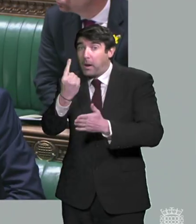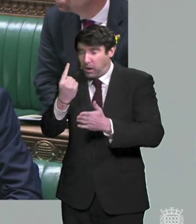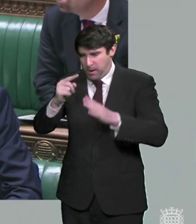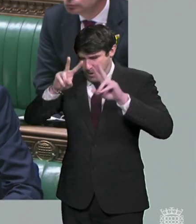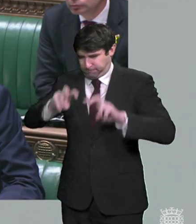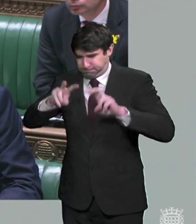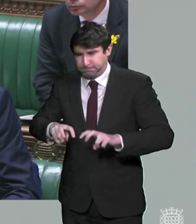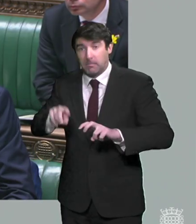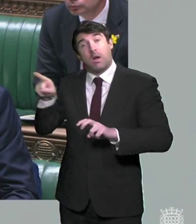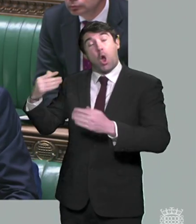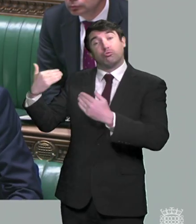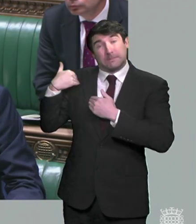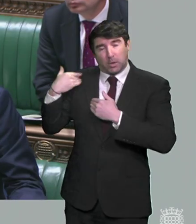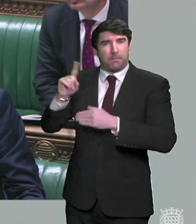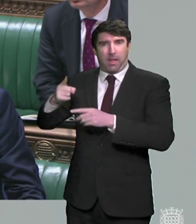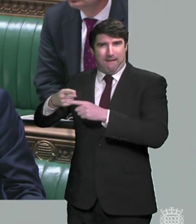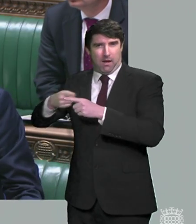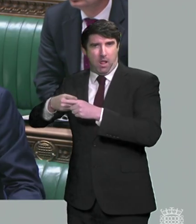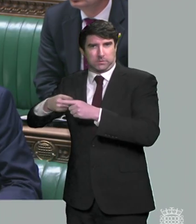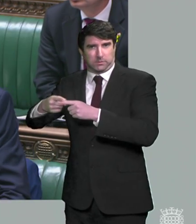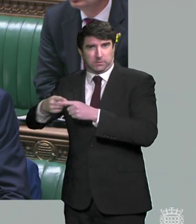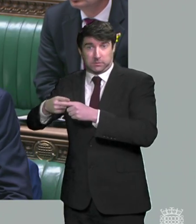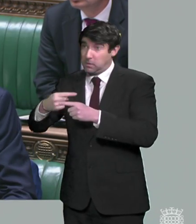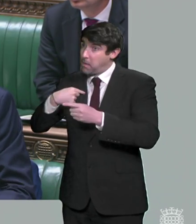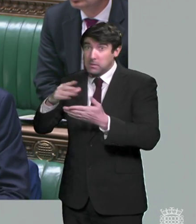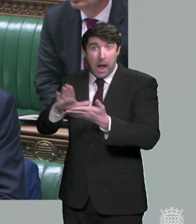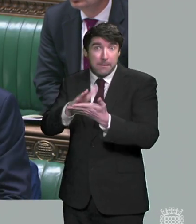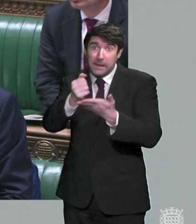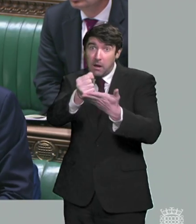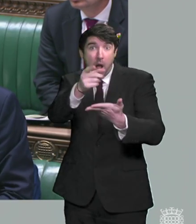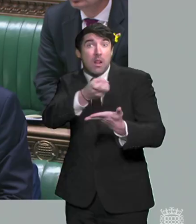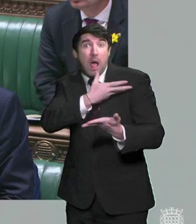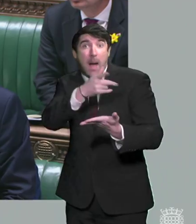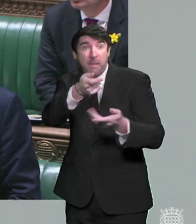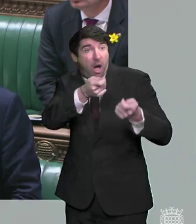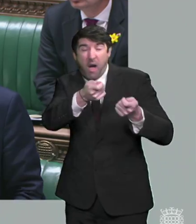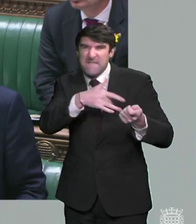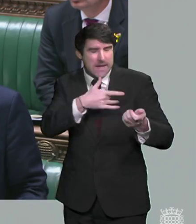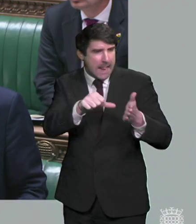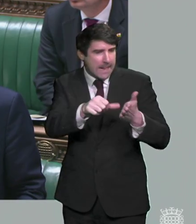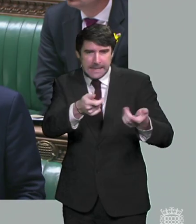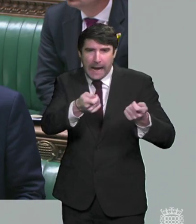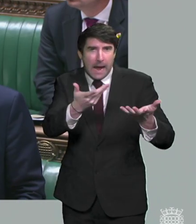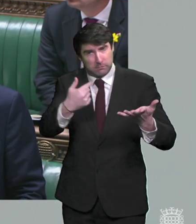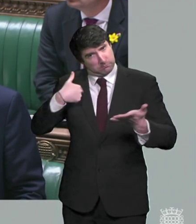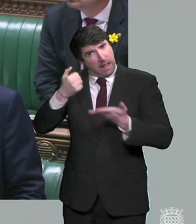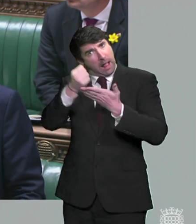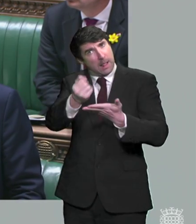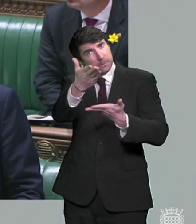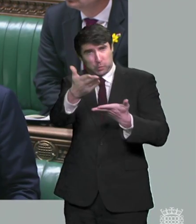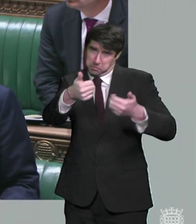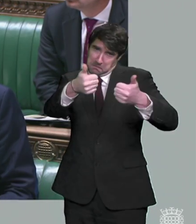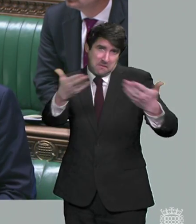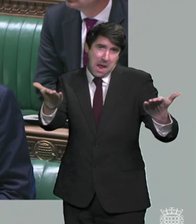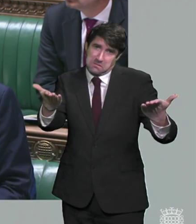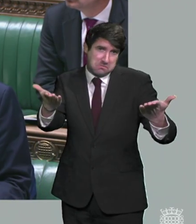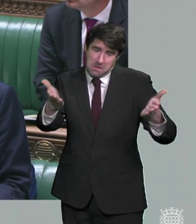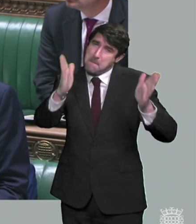I would honestly be happy to work with her, the WRU and the Welsh Government—or any other body that has some means of dealing with the issue.